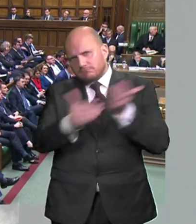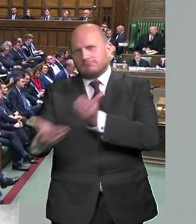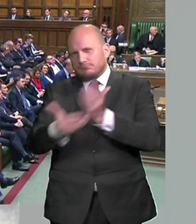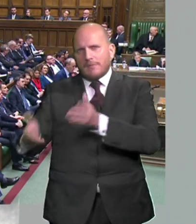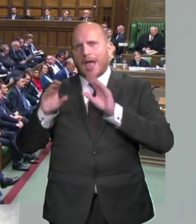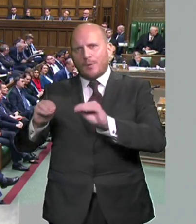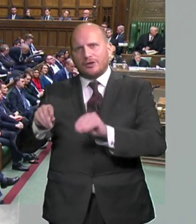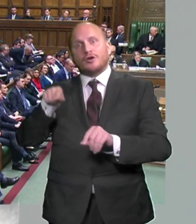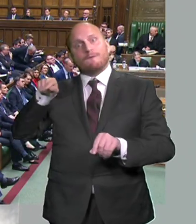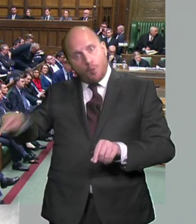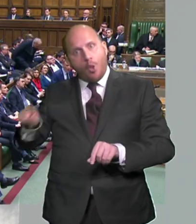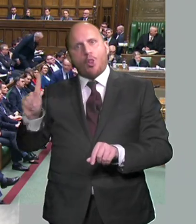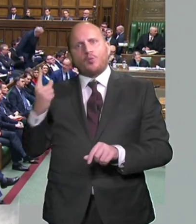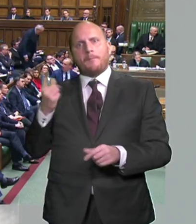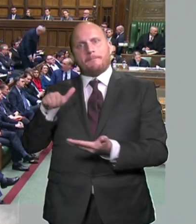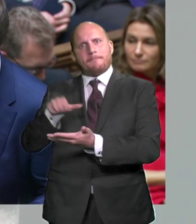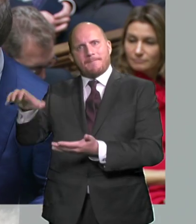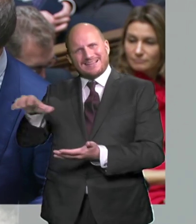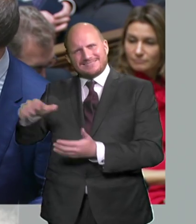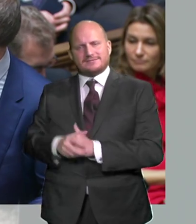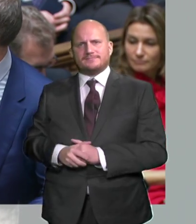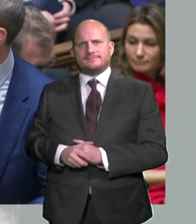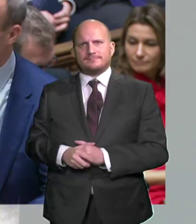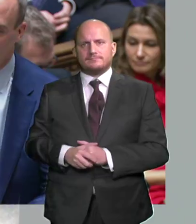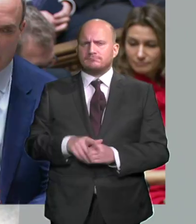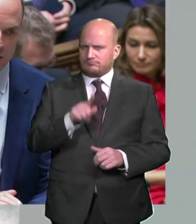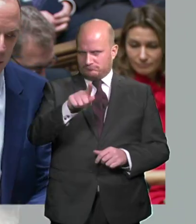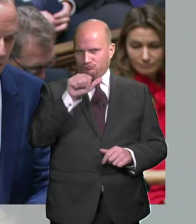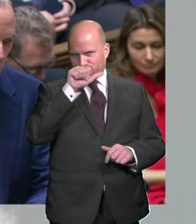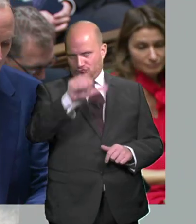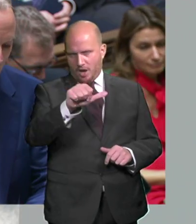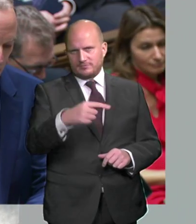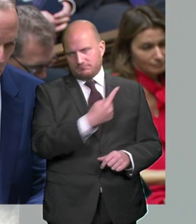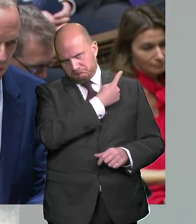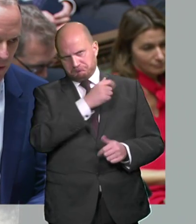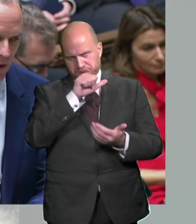My honourable Friend is absolutely right about the brilliant work that Education Cannot Wait does.